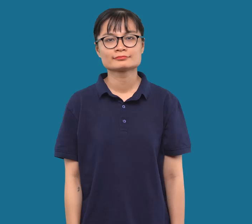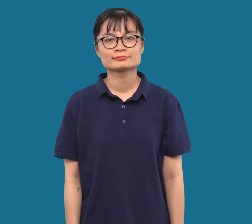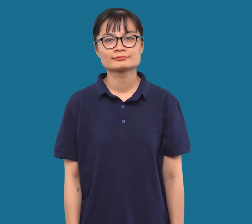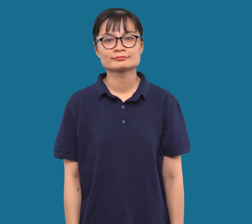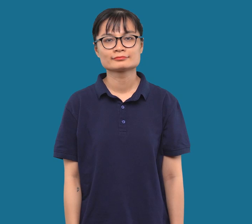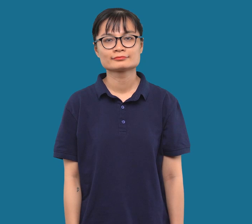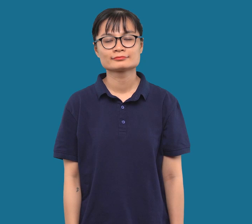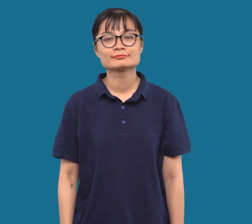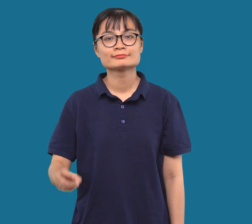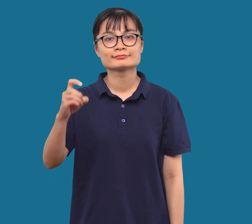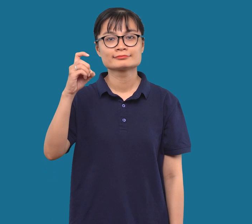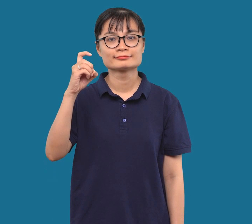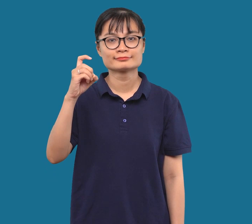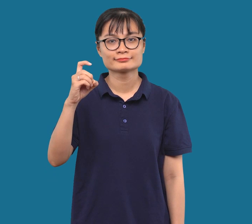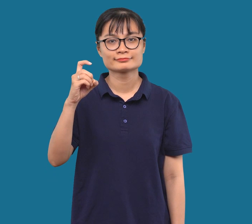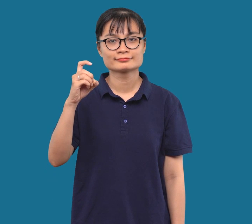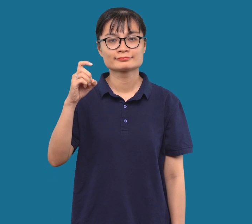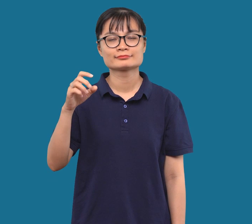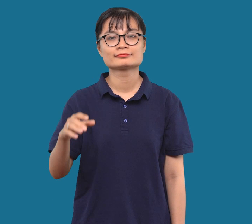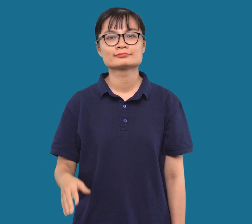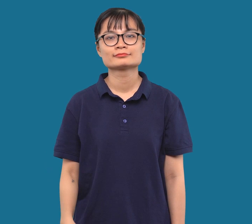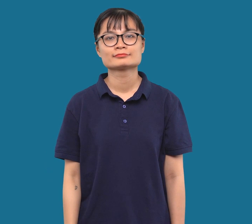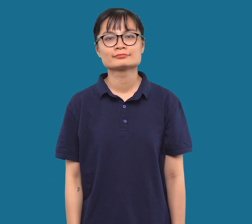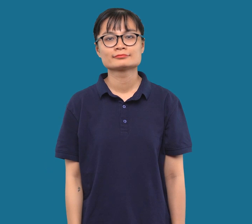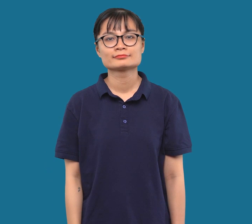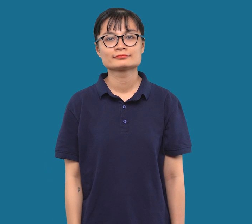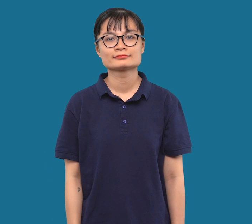đ